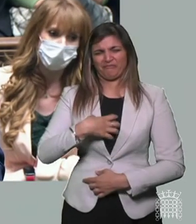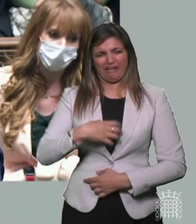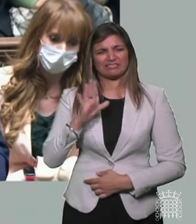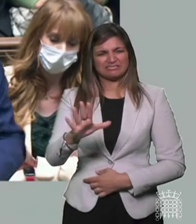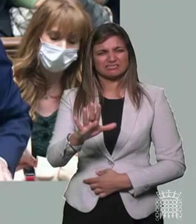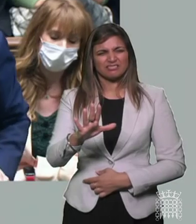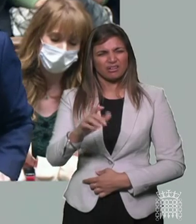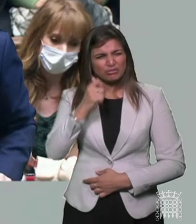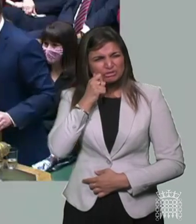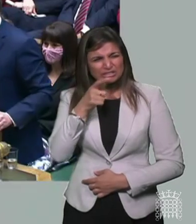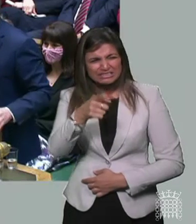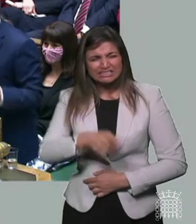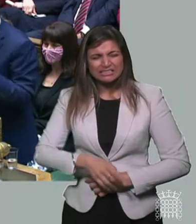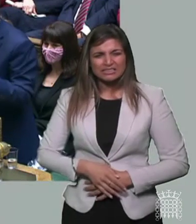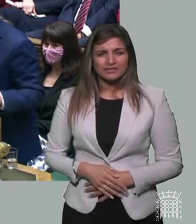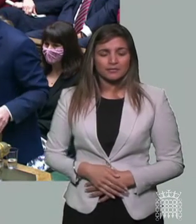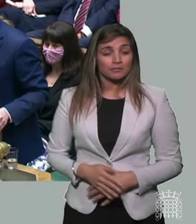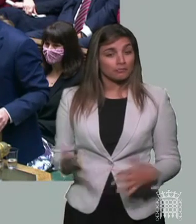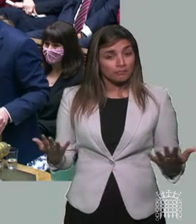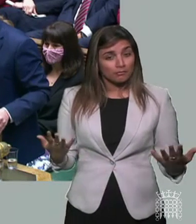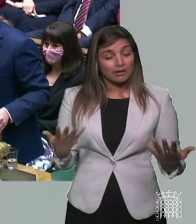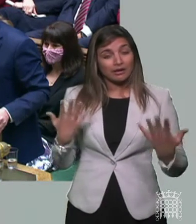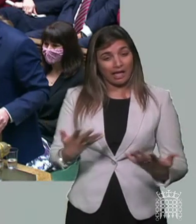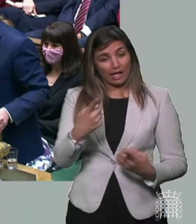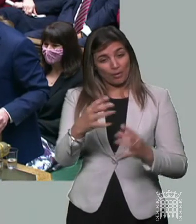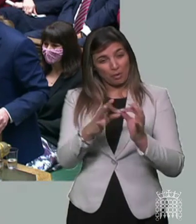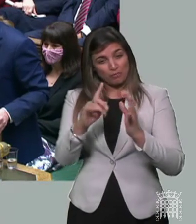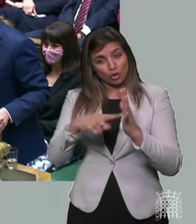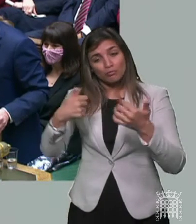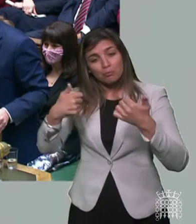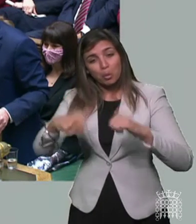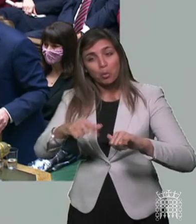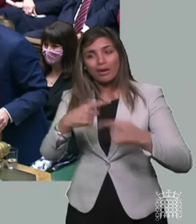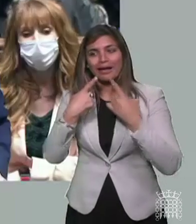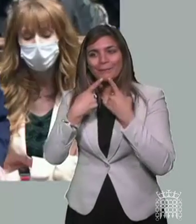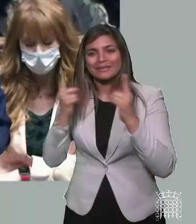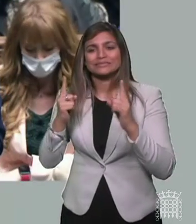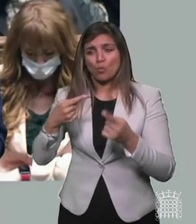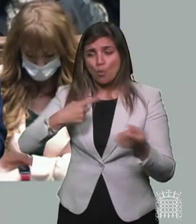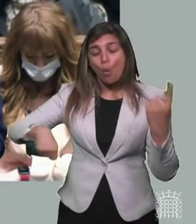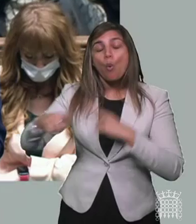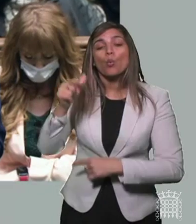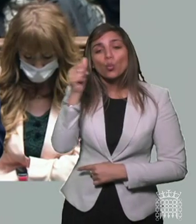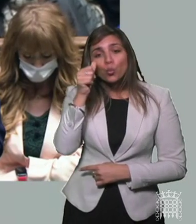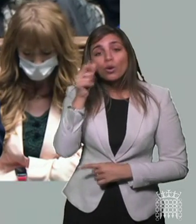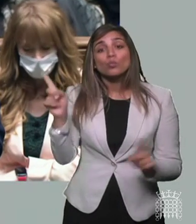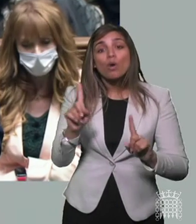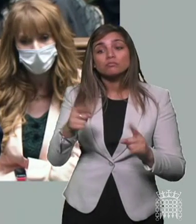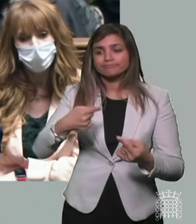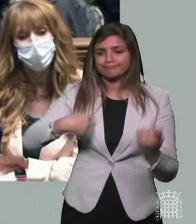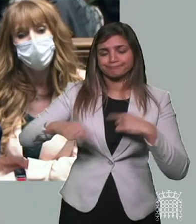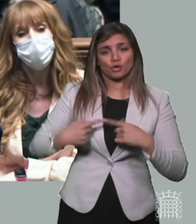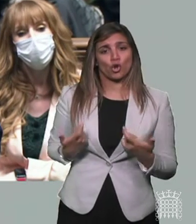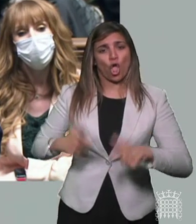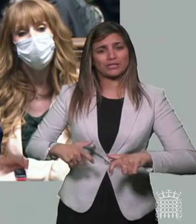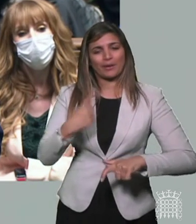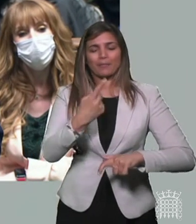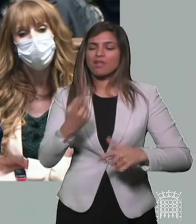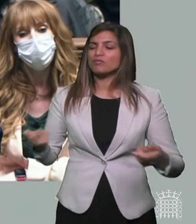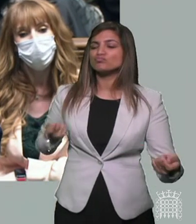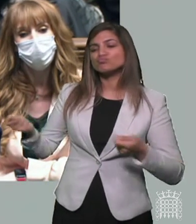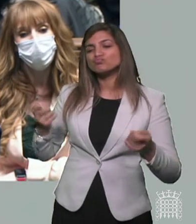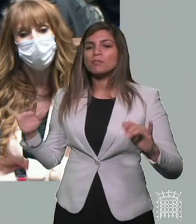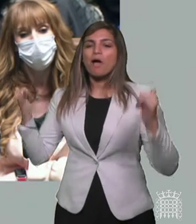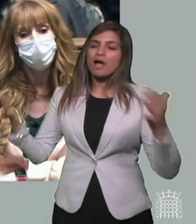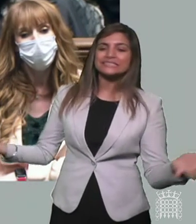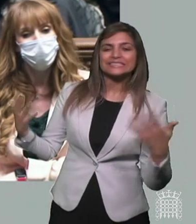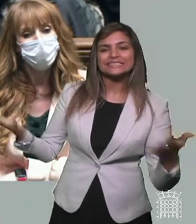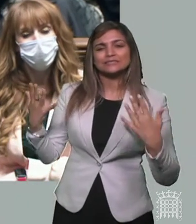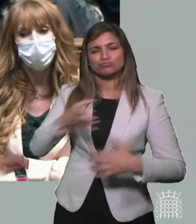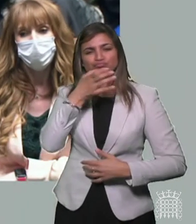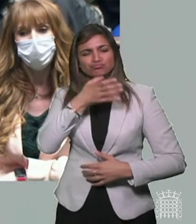He has finally been forced to admit what everyone knew—that when the whole country was locked down, he was hosting boozy parties in Downing Street.